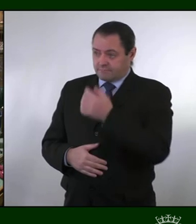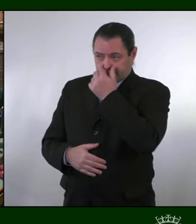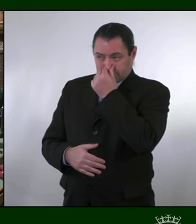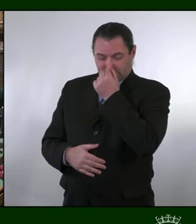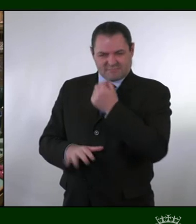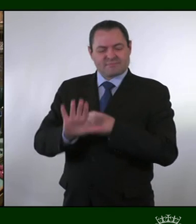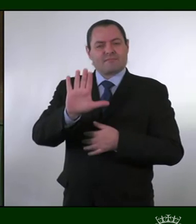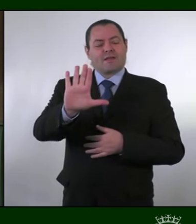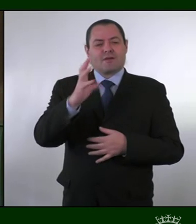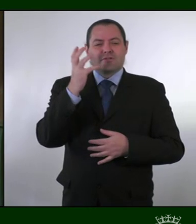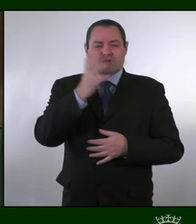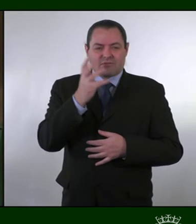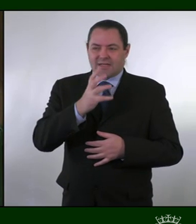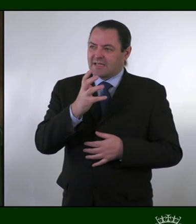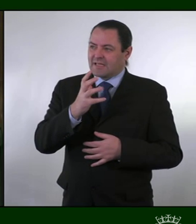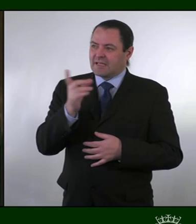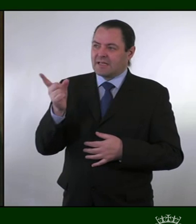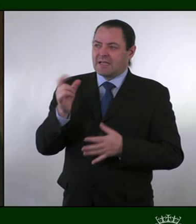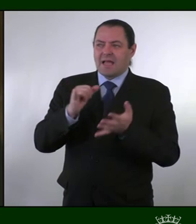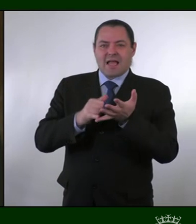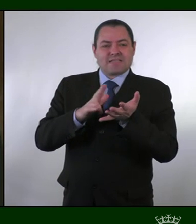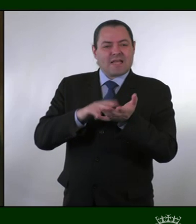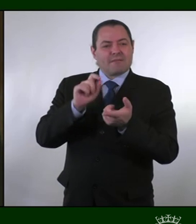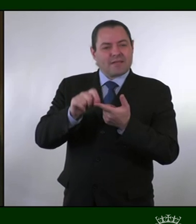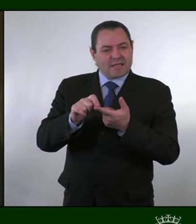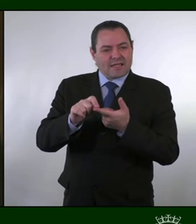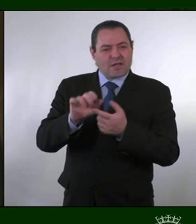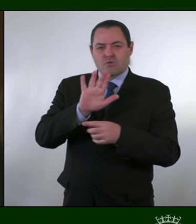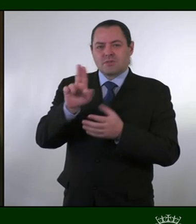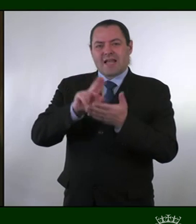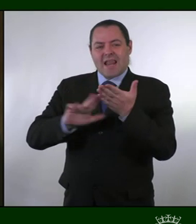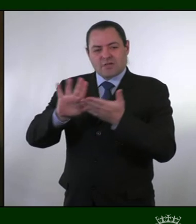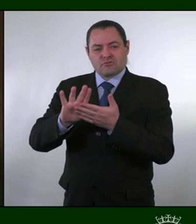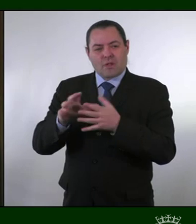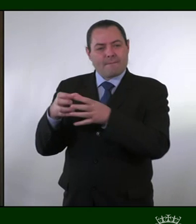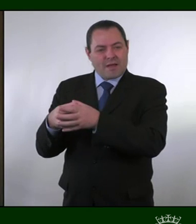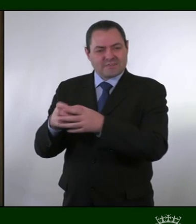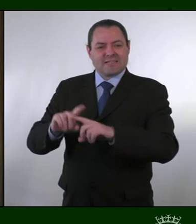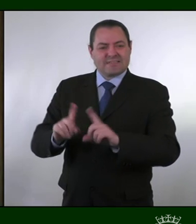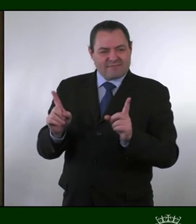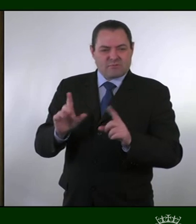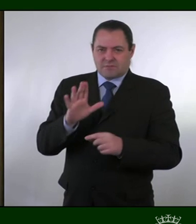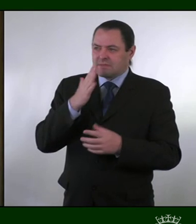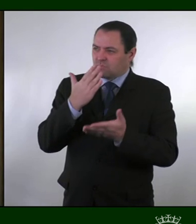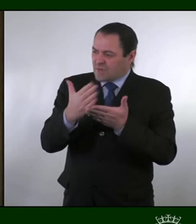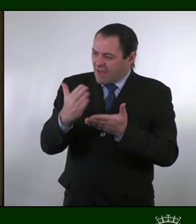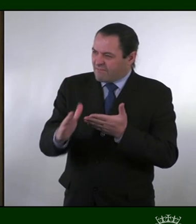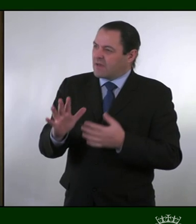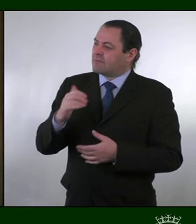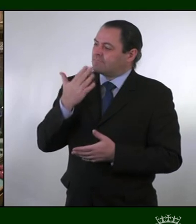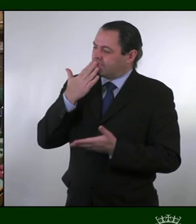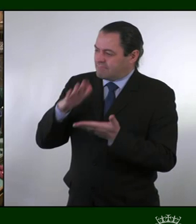Can I just say that it is the Scottish National party, not the nationalist party; otherwise, the phones will be ringing long and hard.